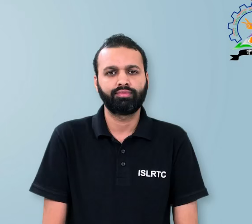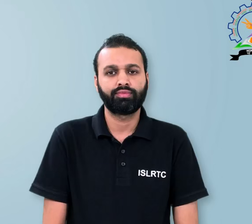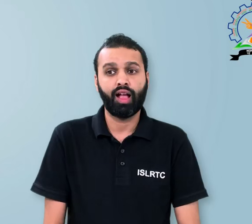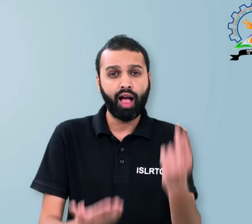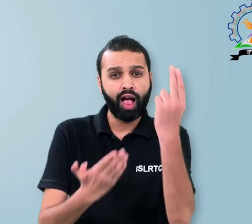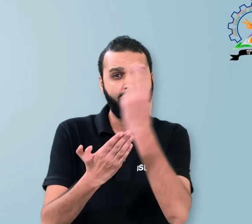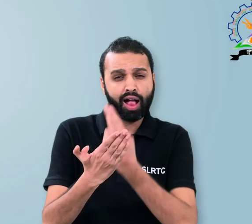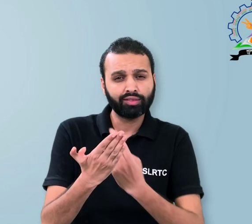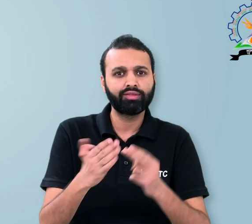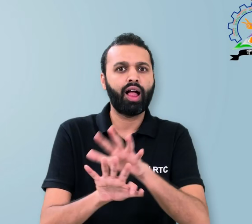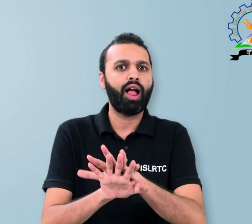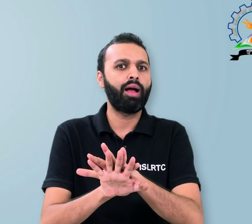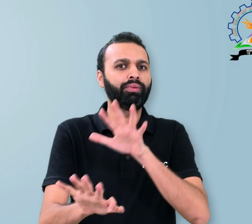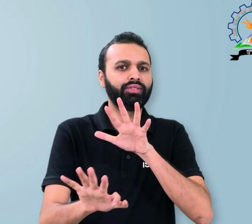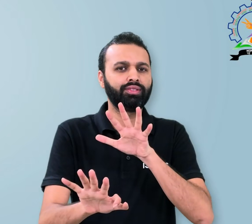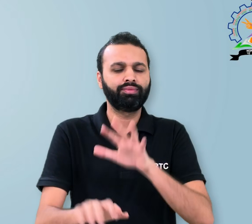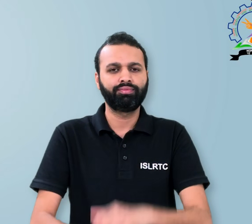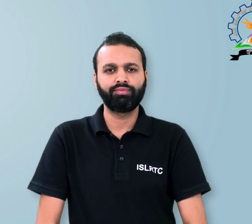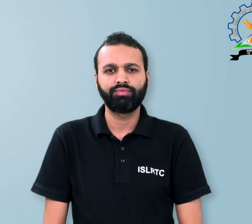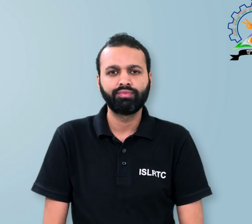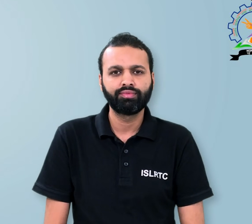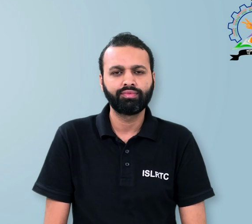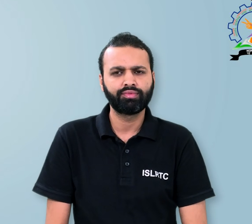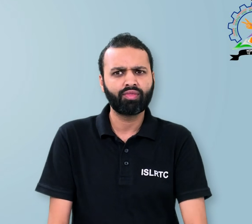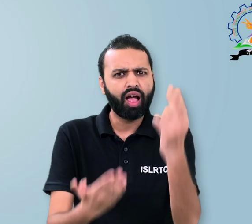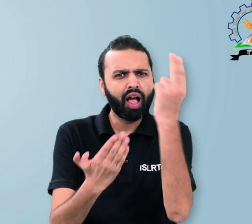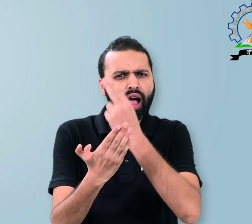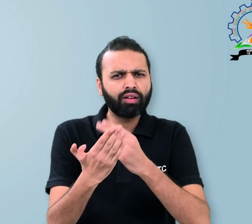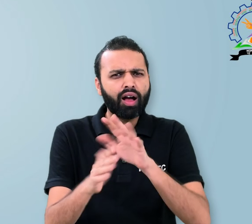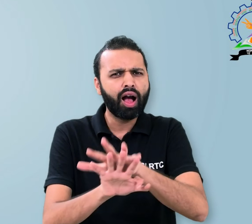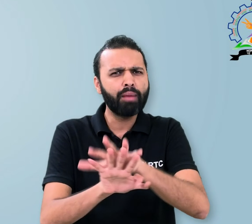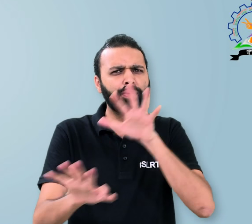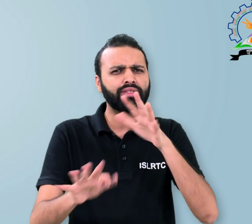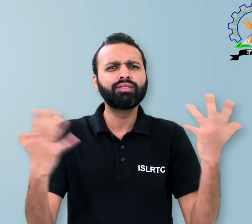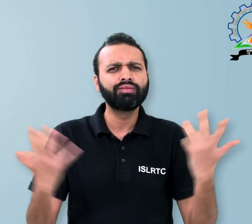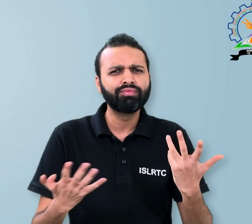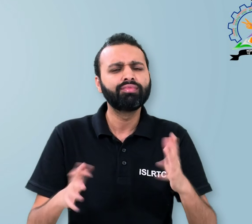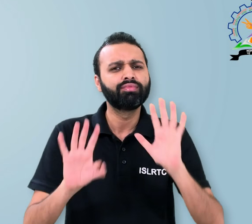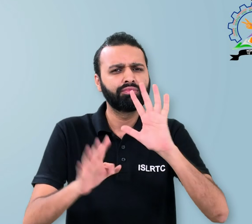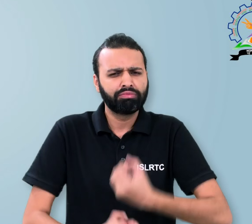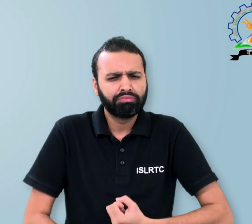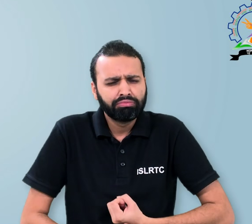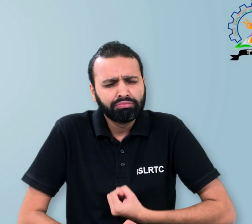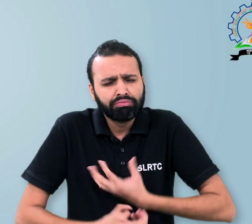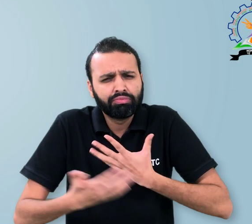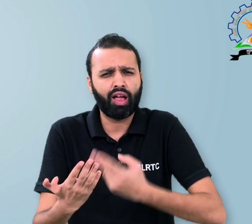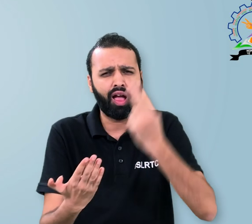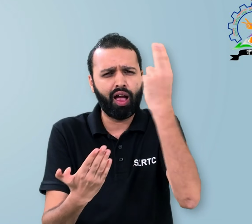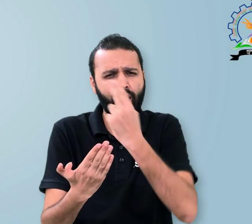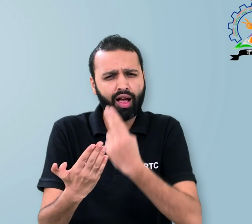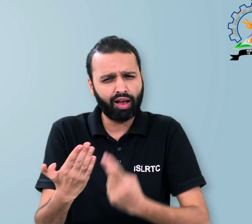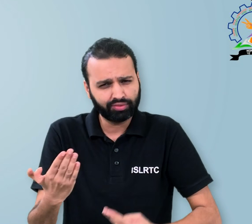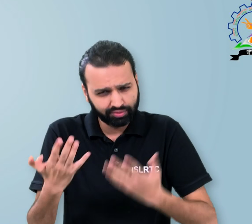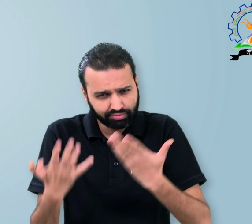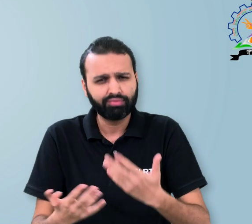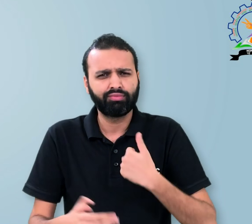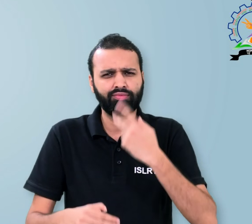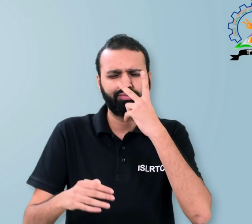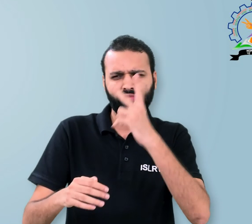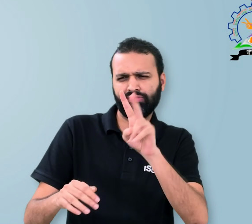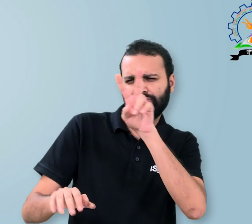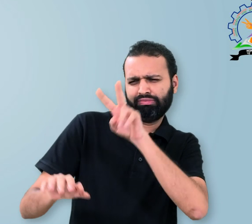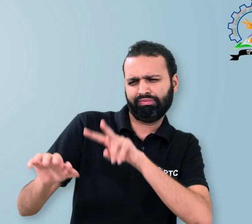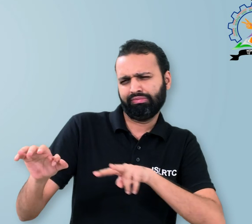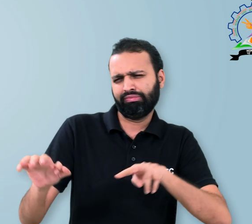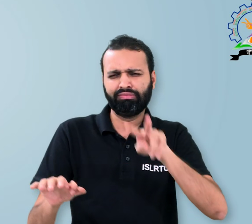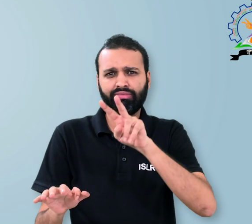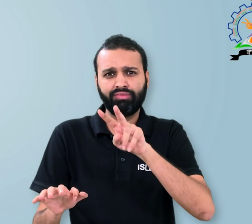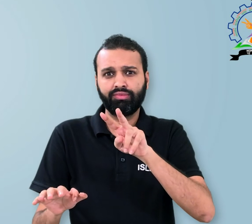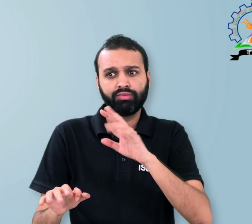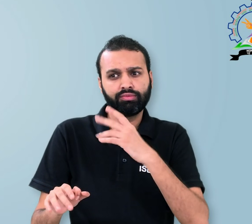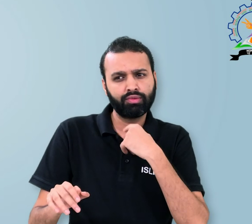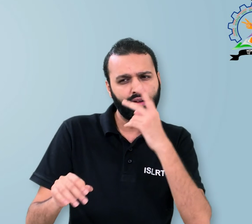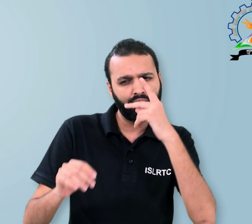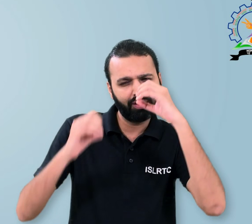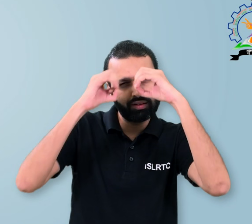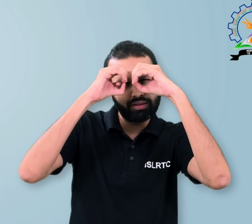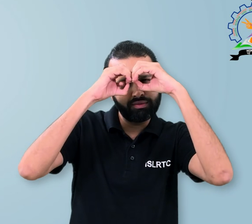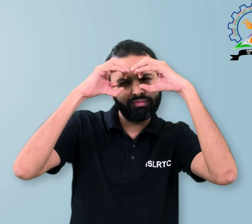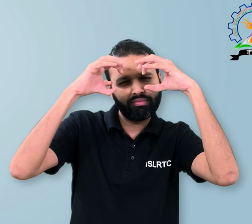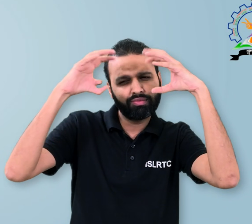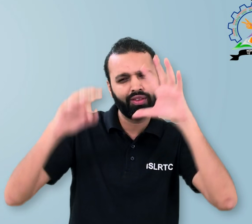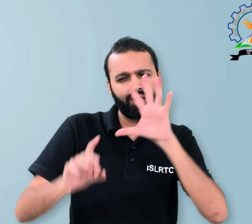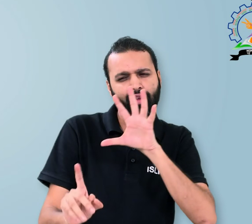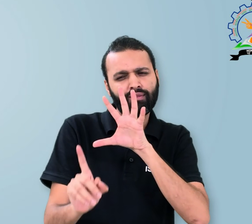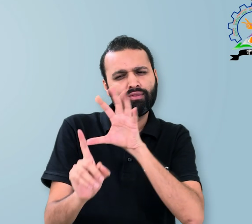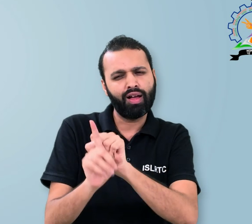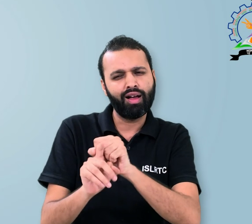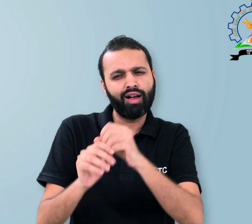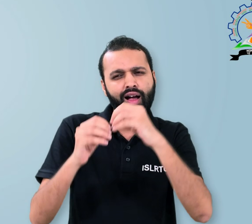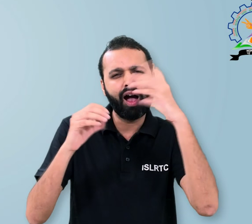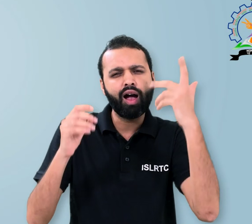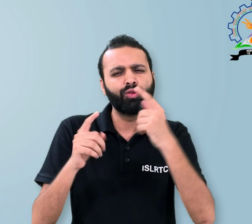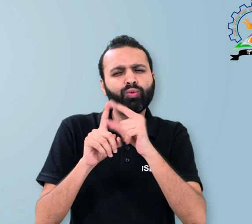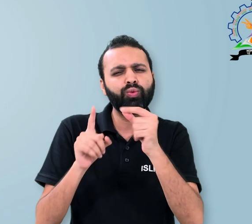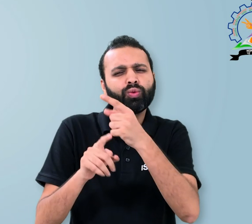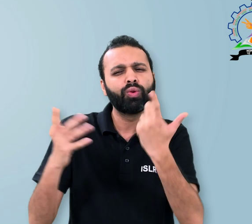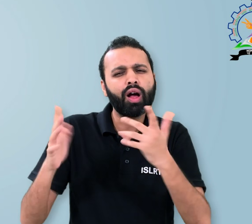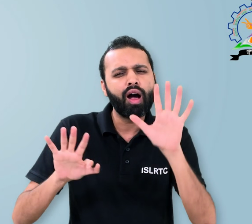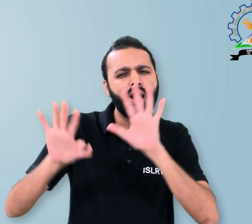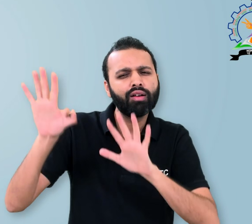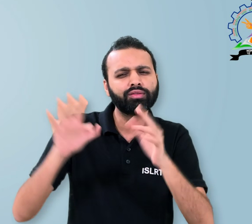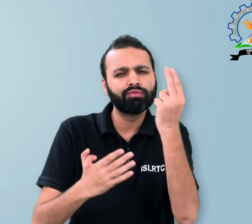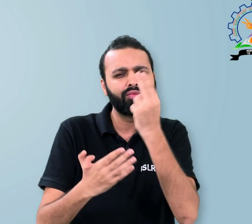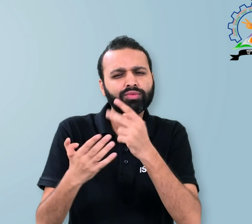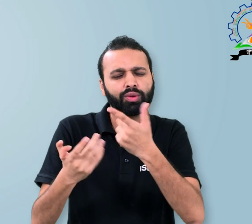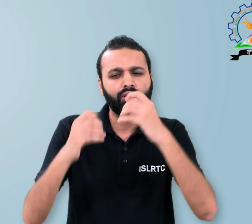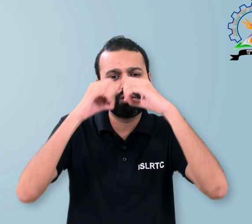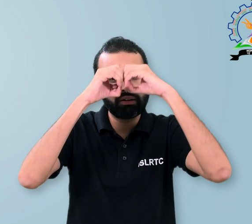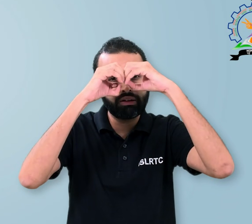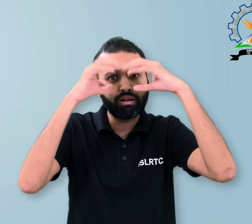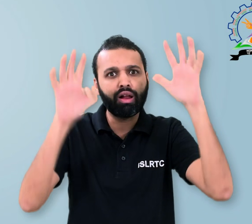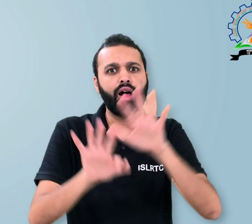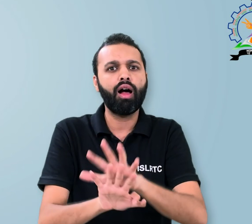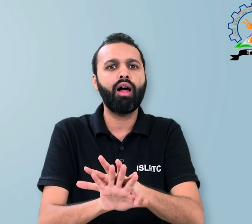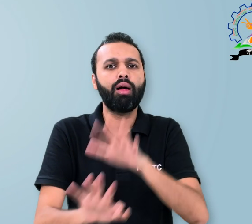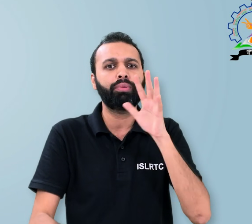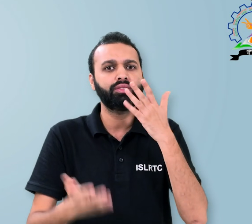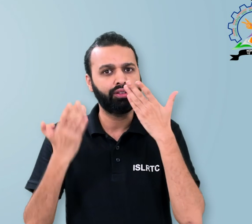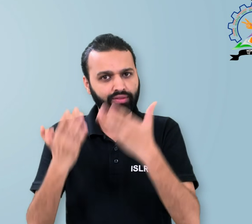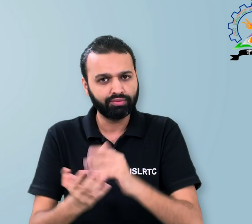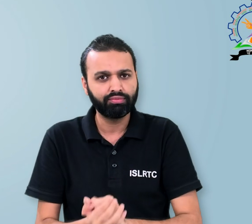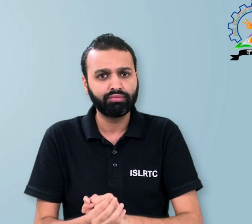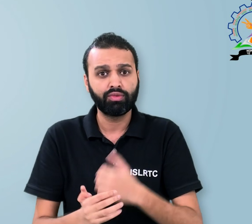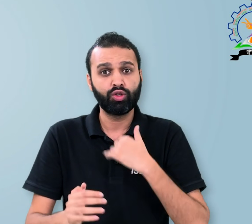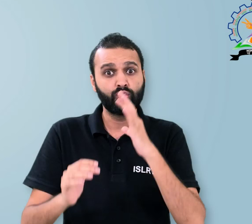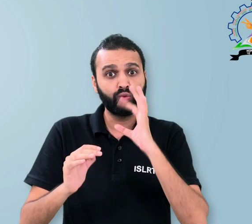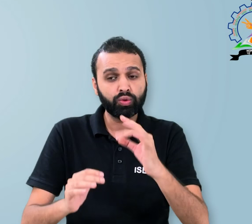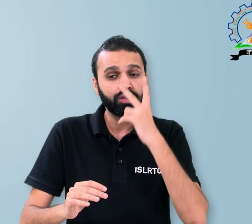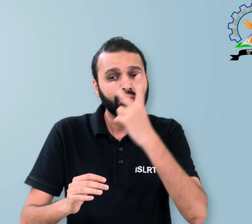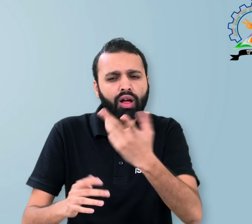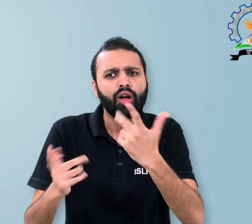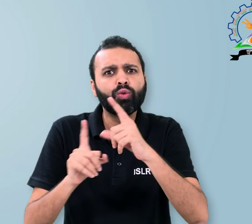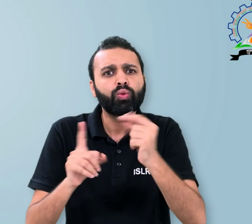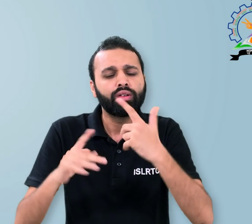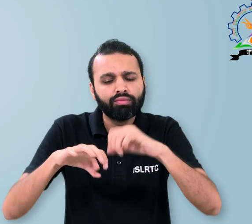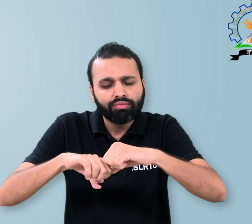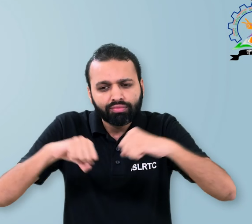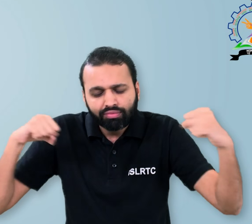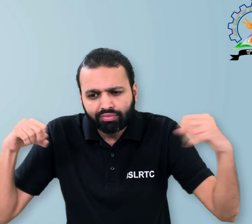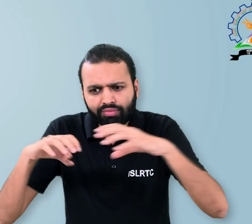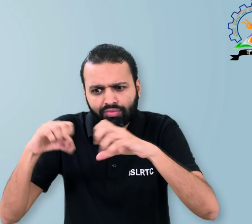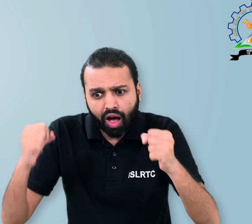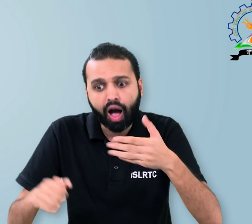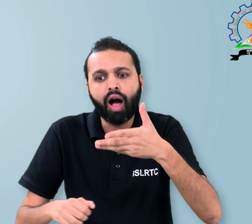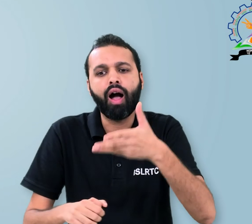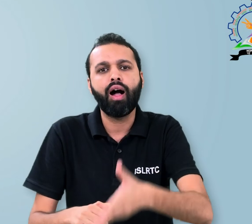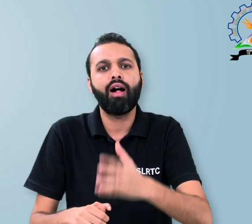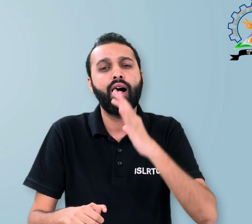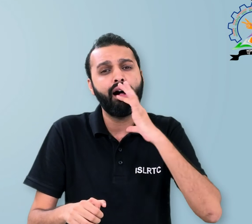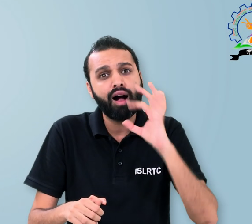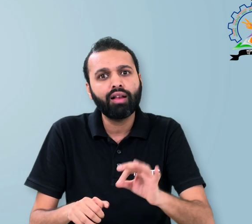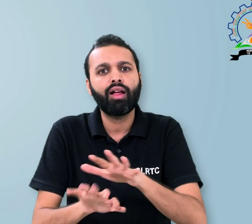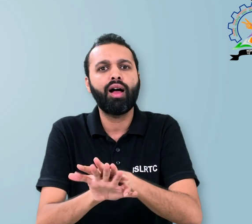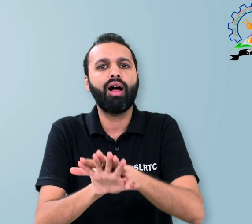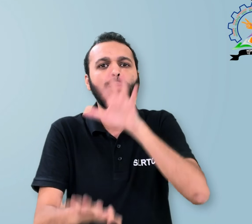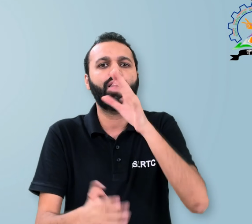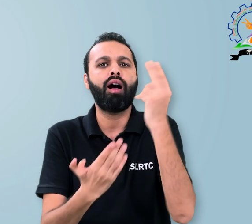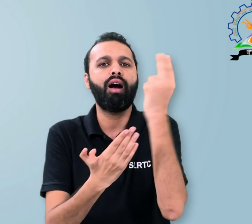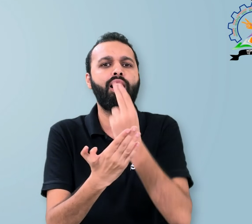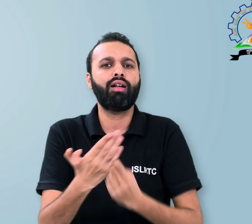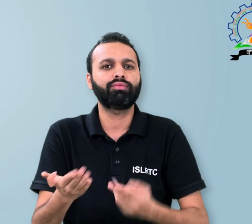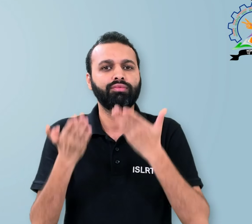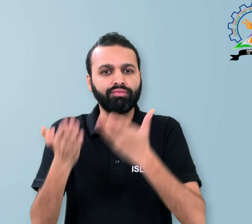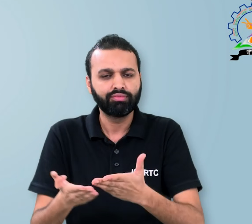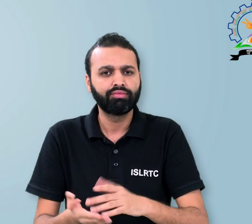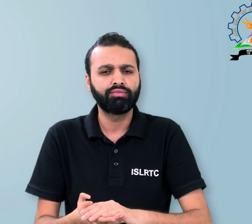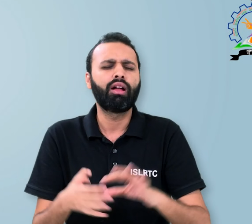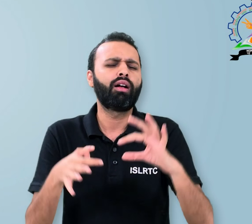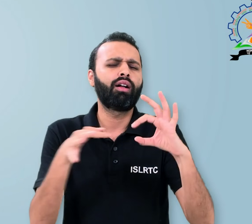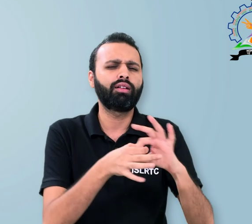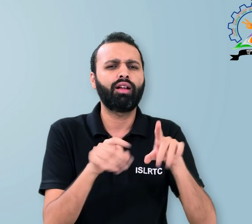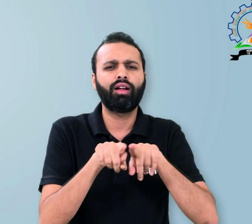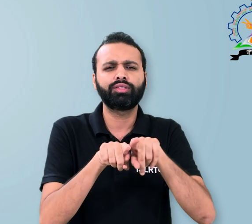Vehicle (Allegory) In the context of an allegory, the vehicle is the surface story or the literal narrative that carries the deeper meaning (the tenor). The vehicle is what readers directly engage with, while the tenor is the underlying message or theme that the vehicle conveys.